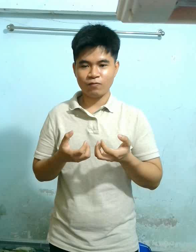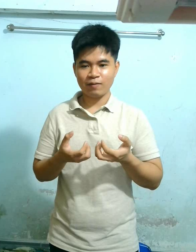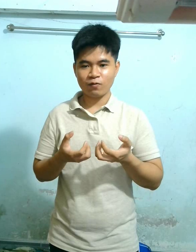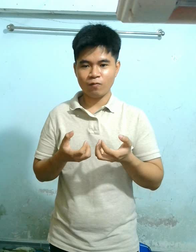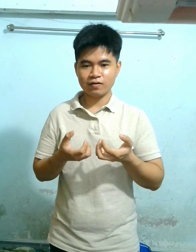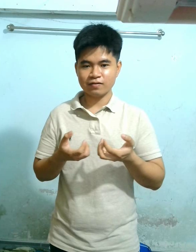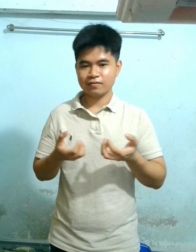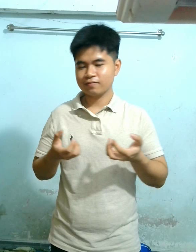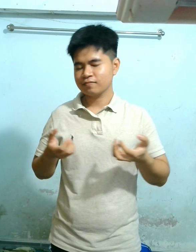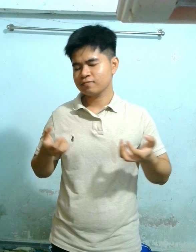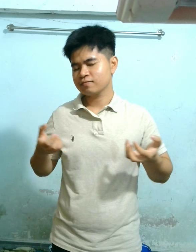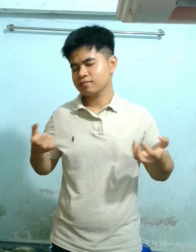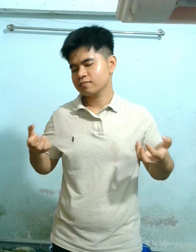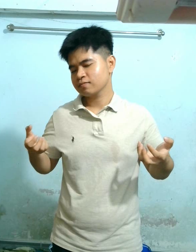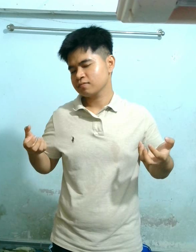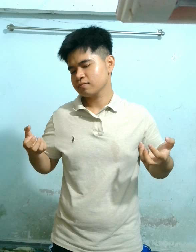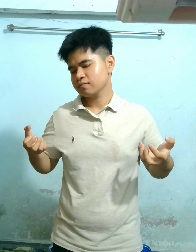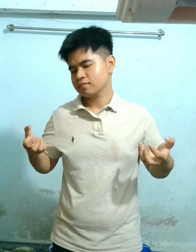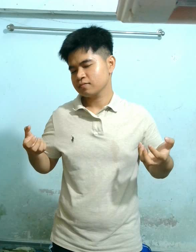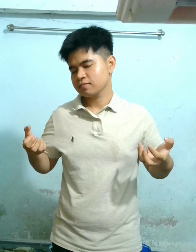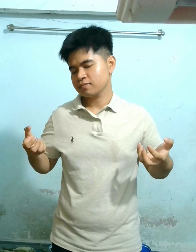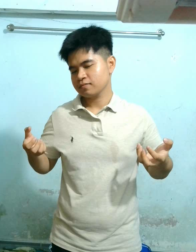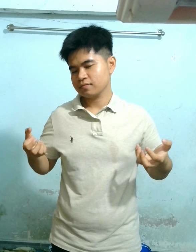chia cat